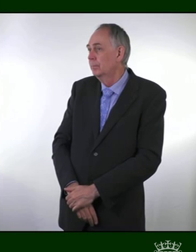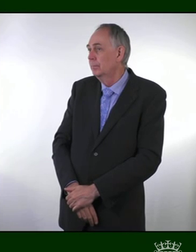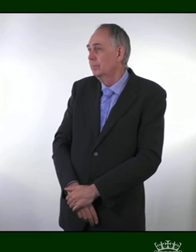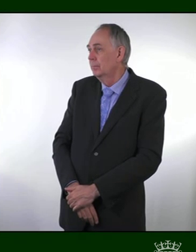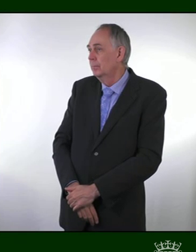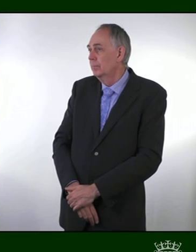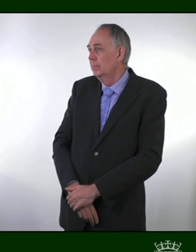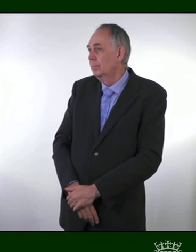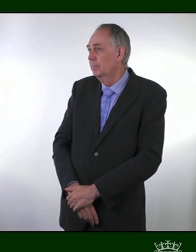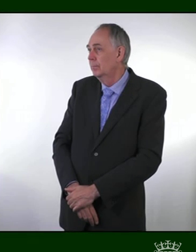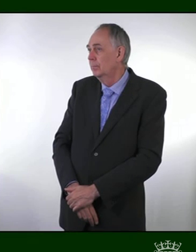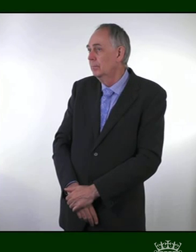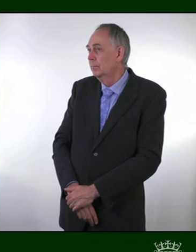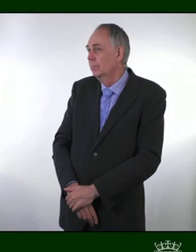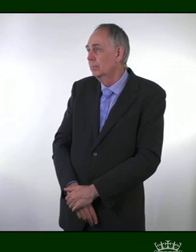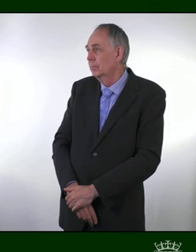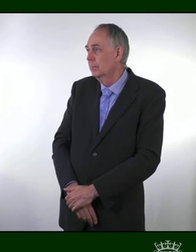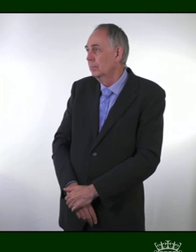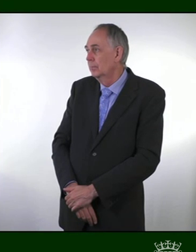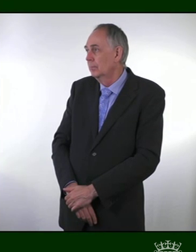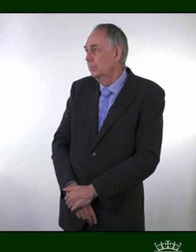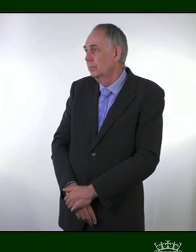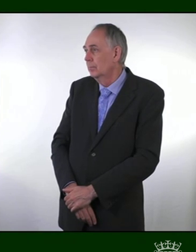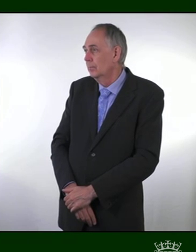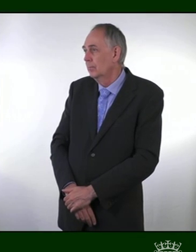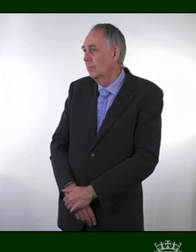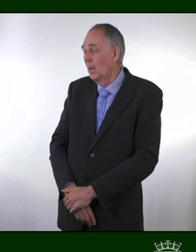I am grateful to the honourable Gentleman.